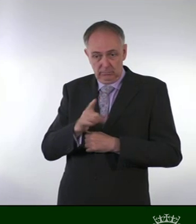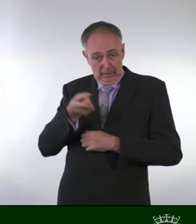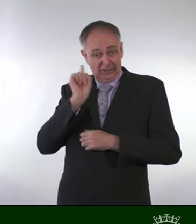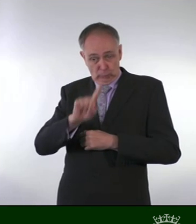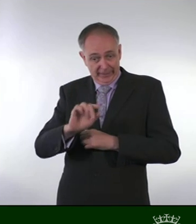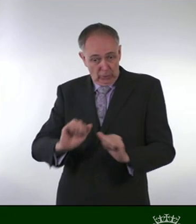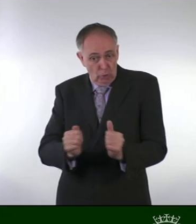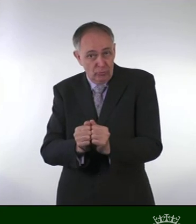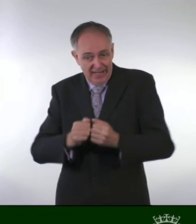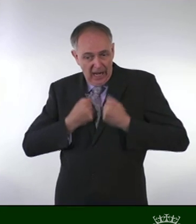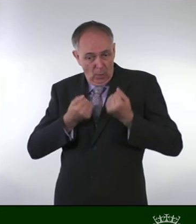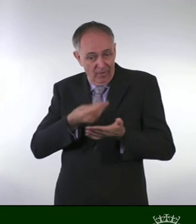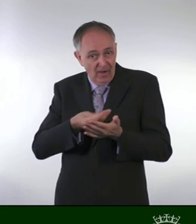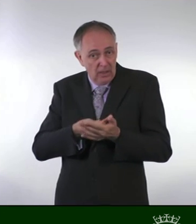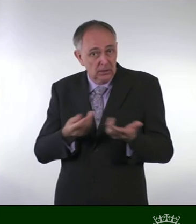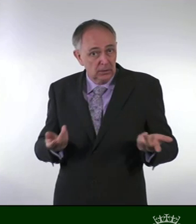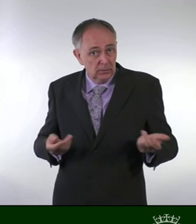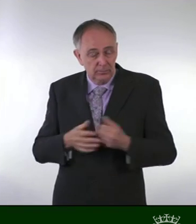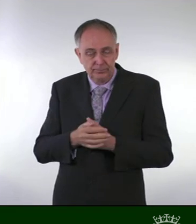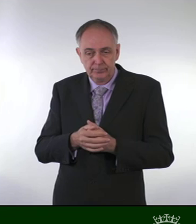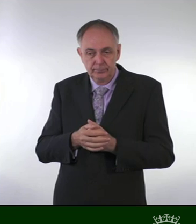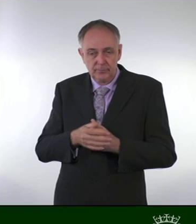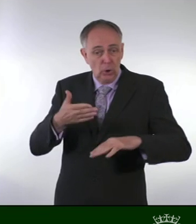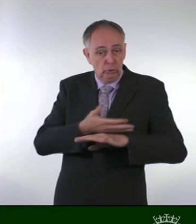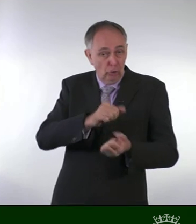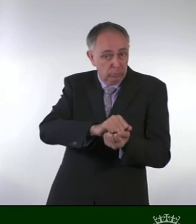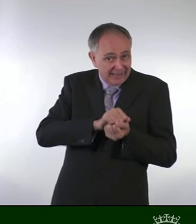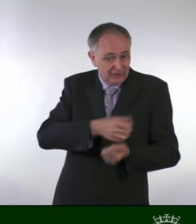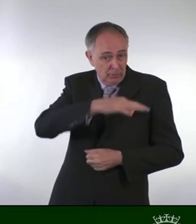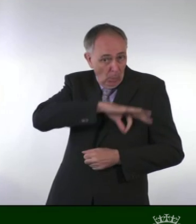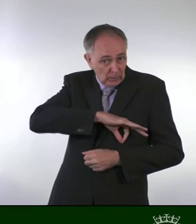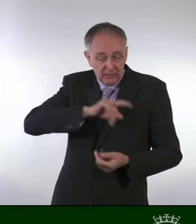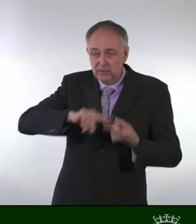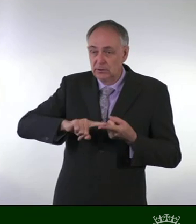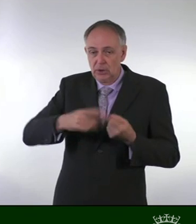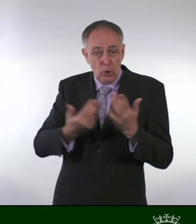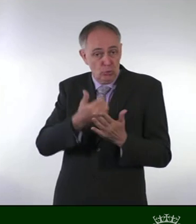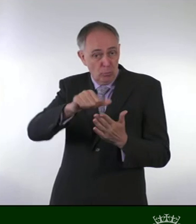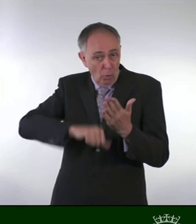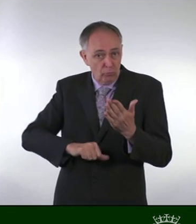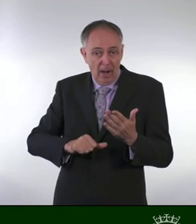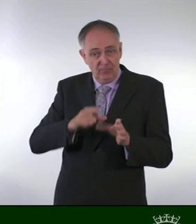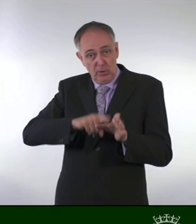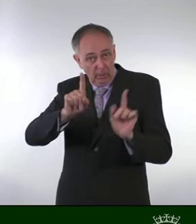They include the job retention bonus and the kick-starter programme for young people.